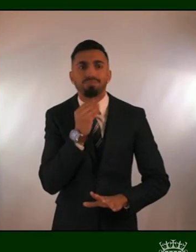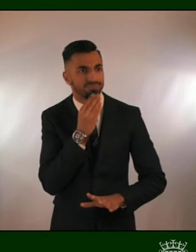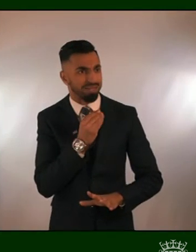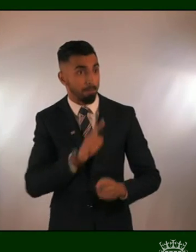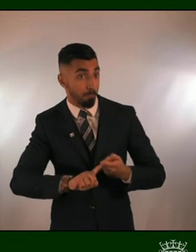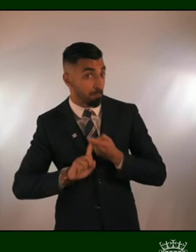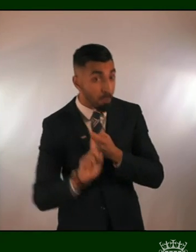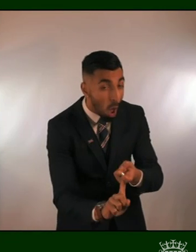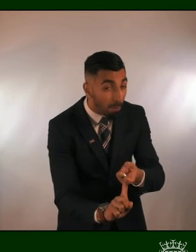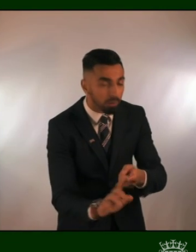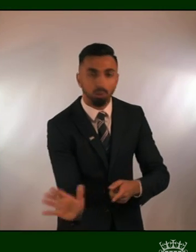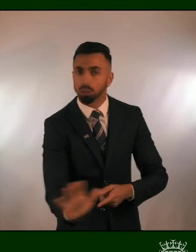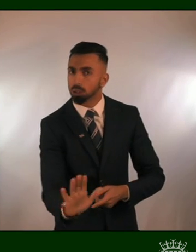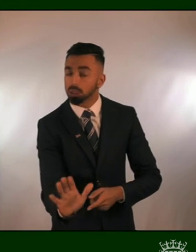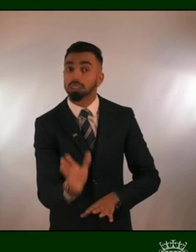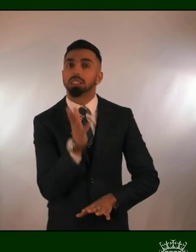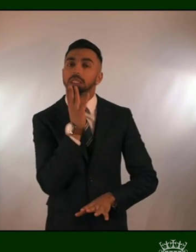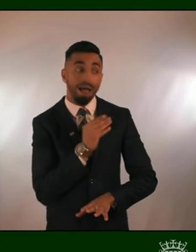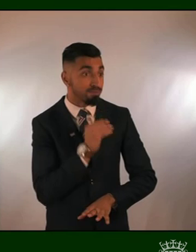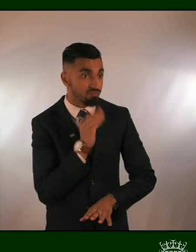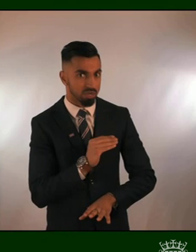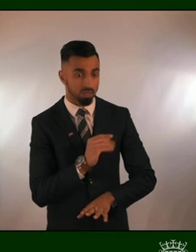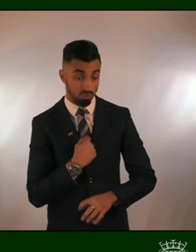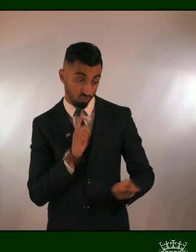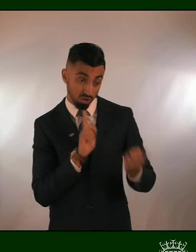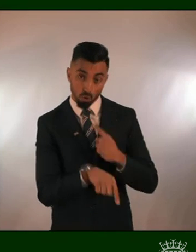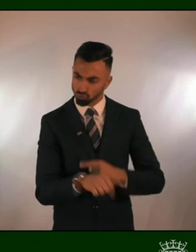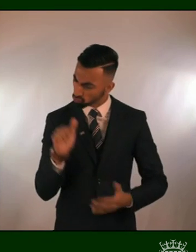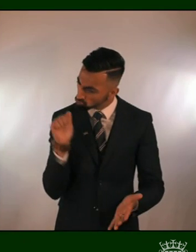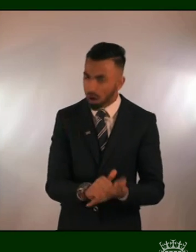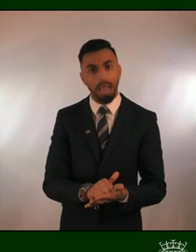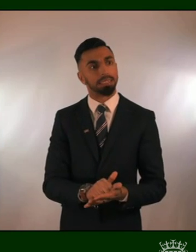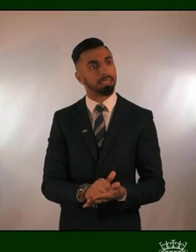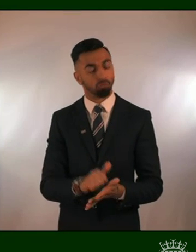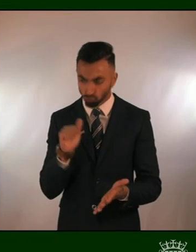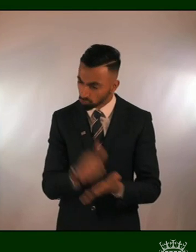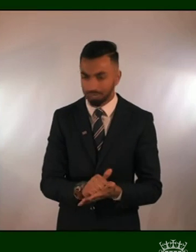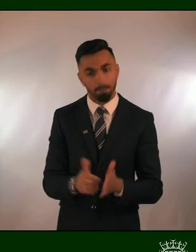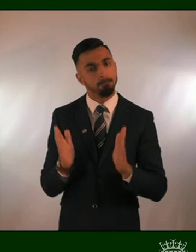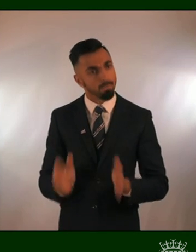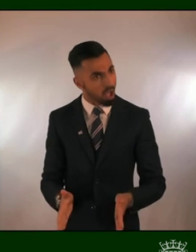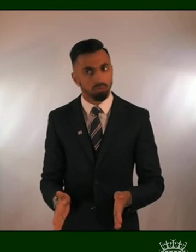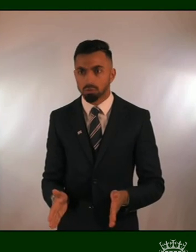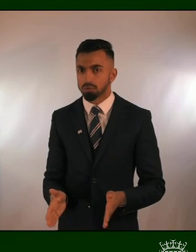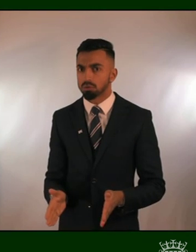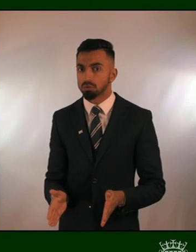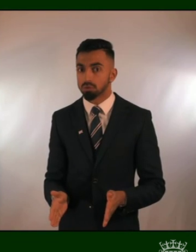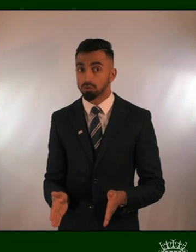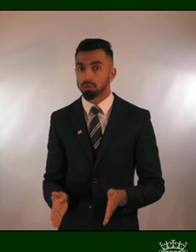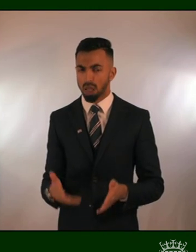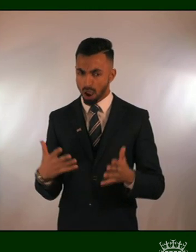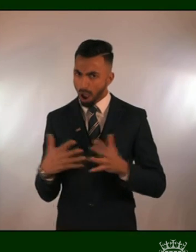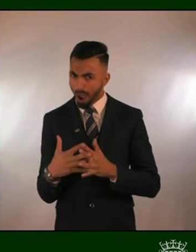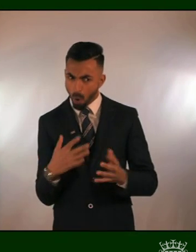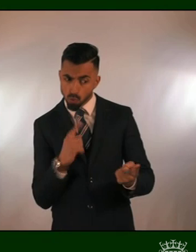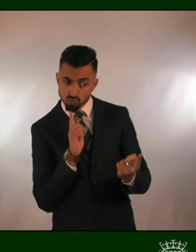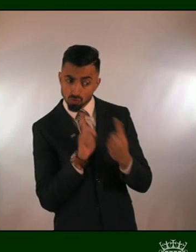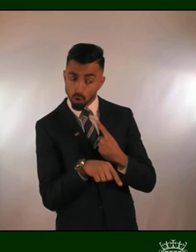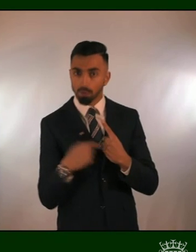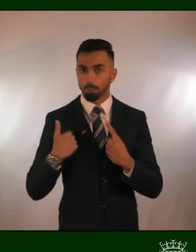This is the right response, and at the right time. That response is clearly and closely co-ordinated with the Bank of England.